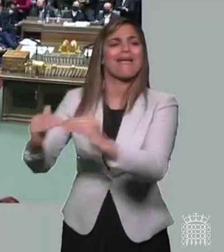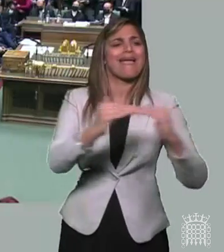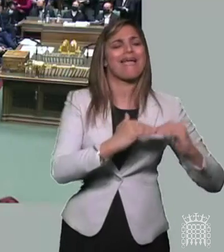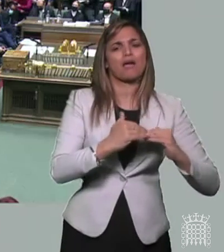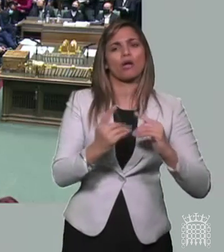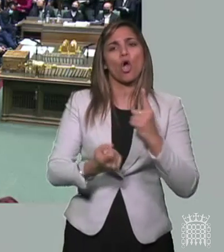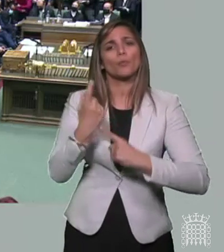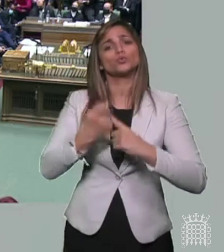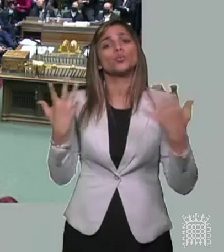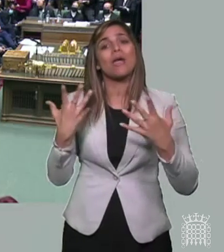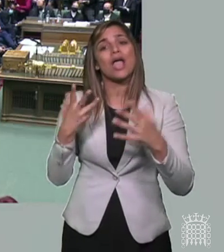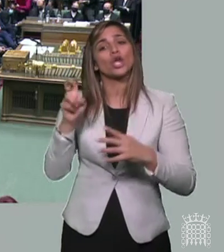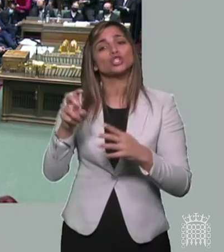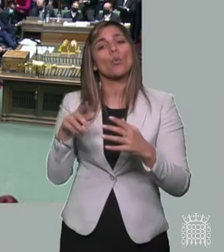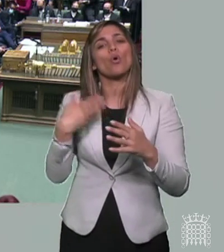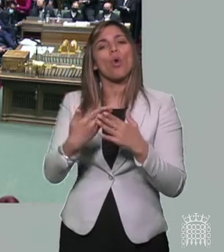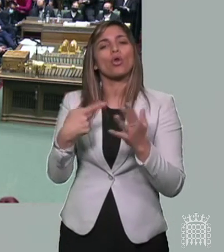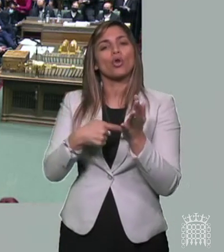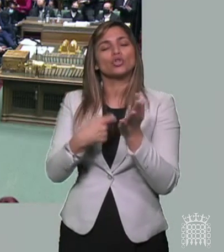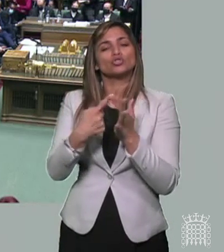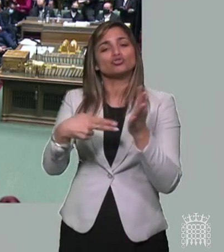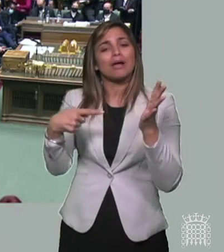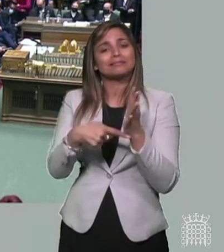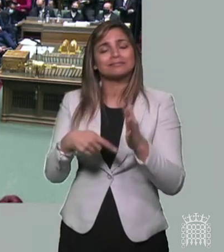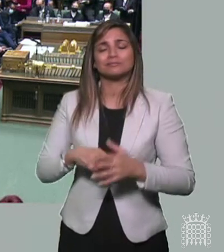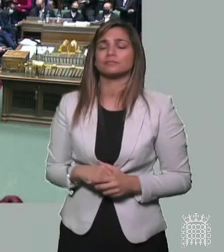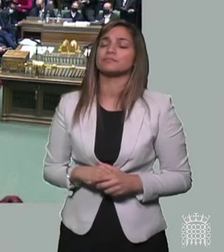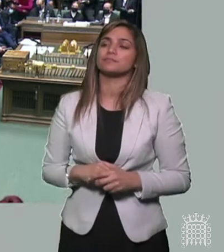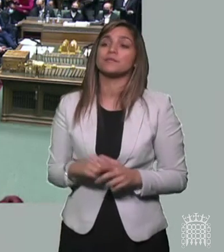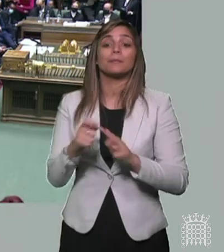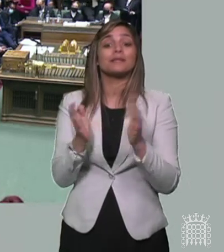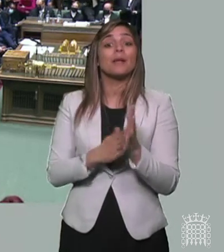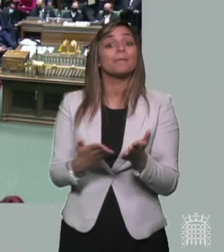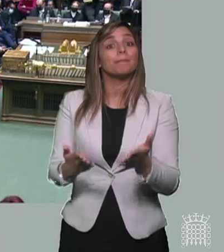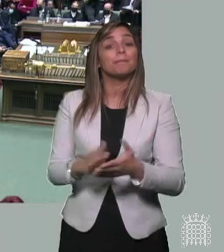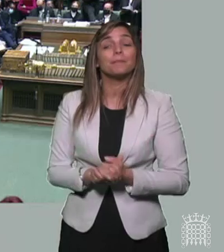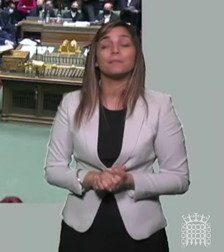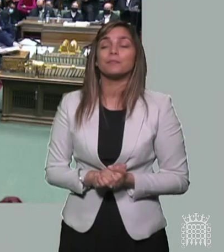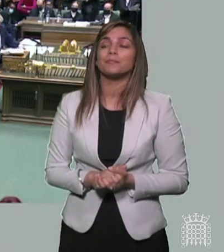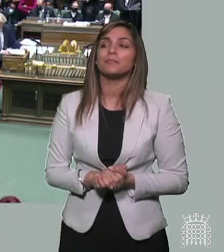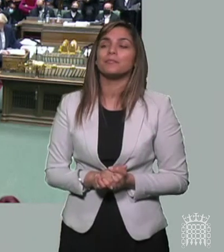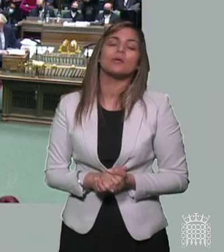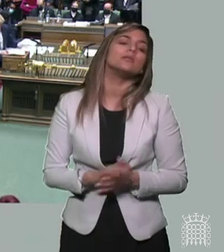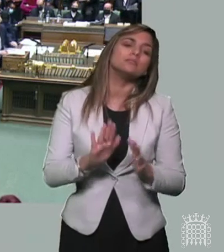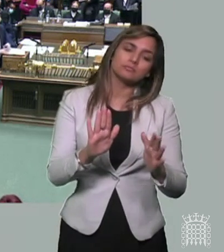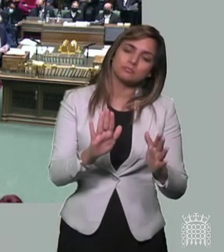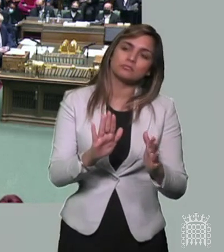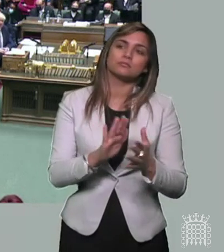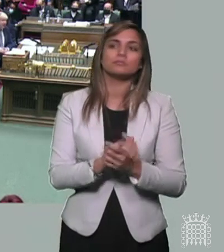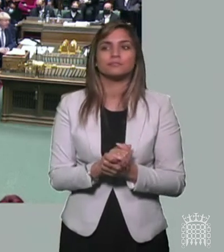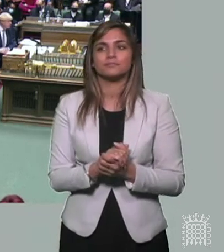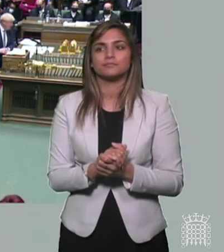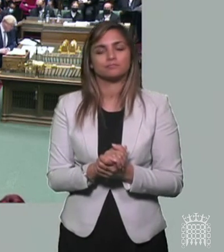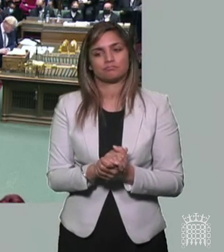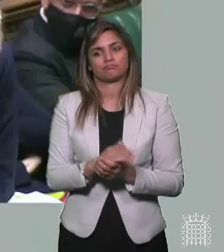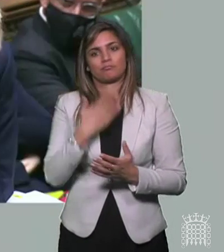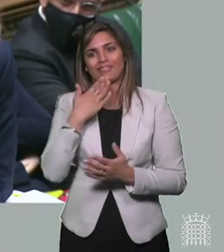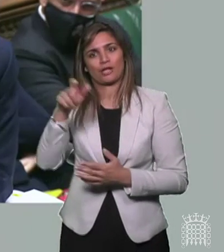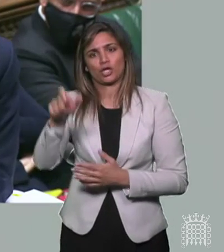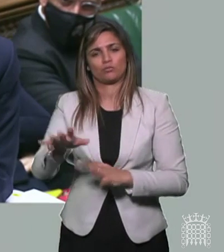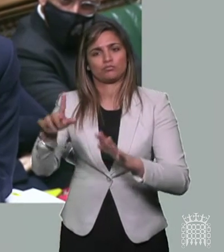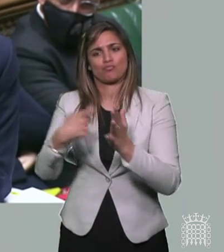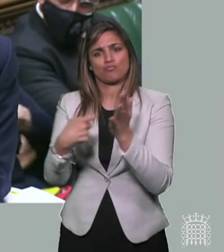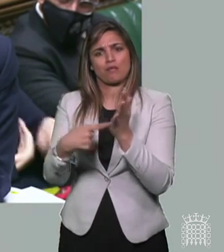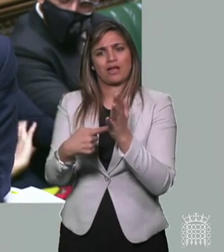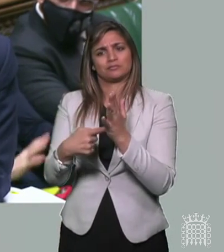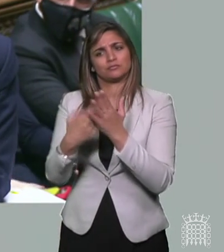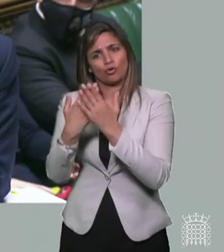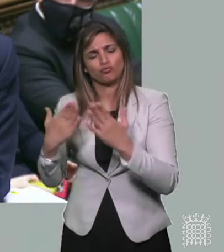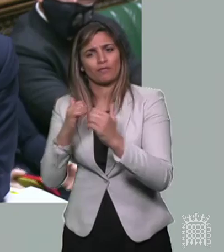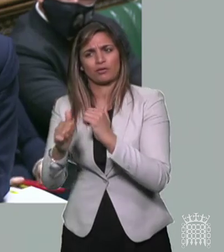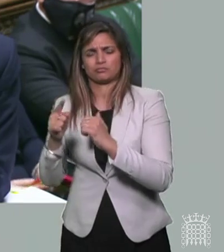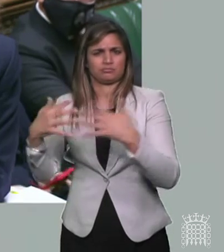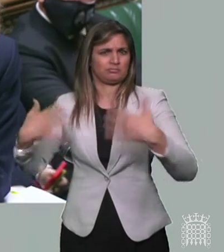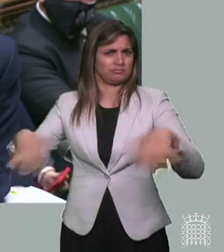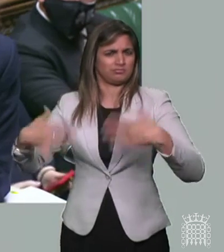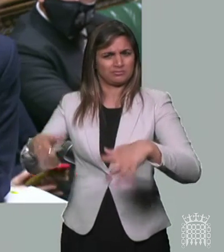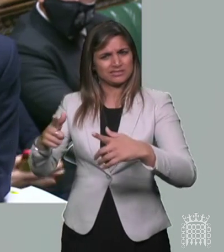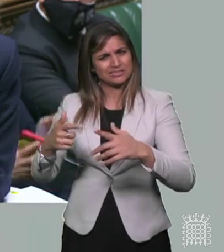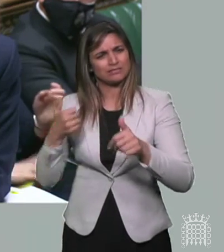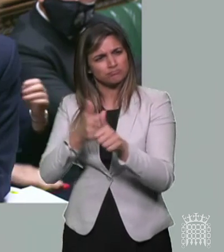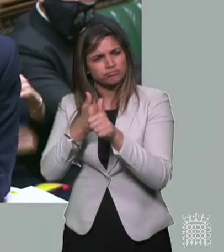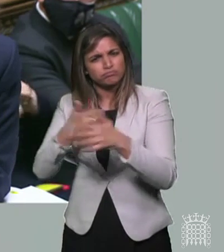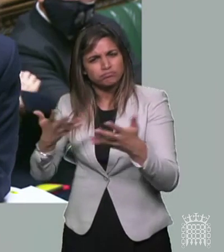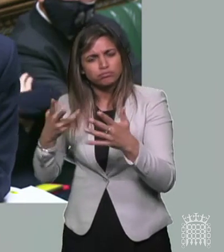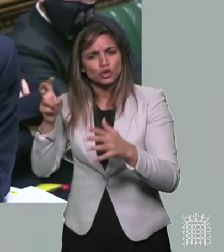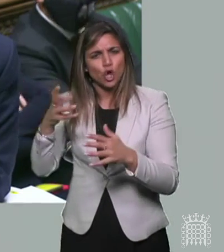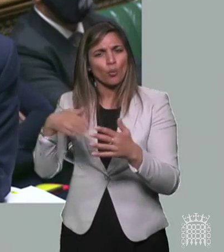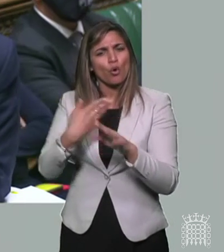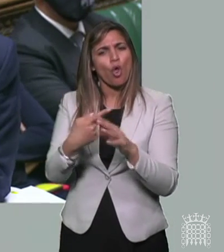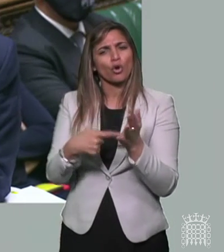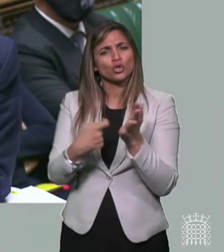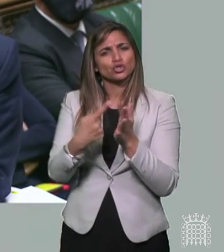I thank my honourable Friend, who is a fantastic champion for Stoke-on-Trent.